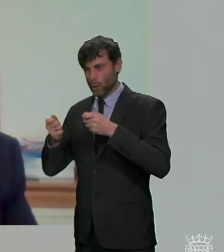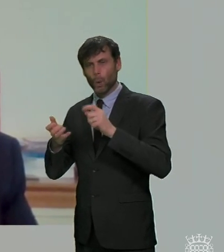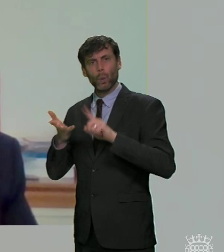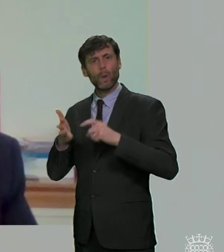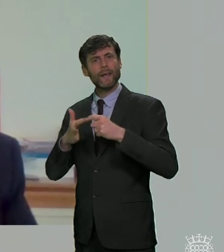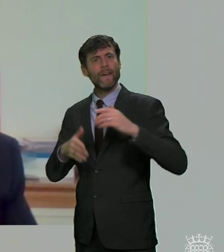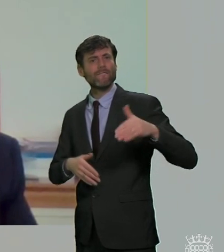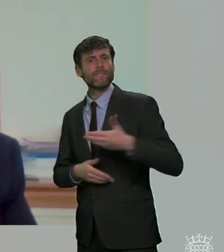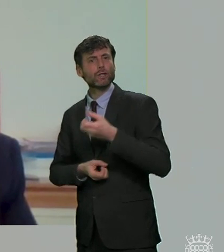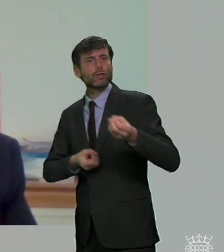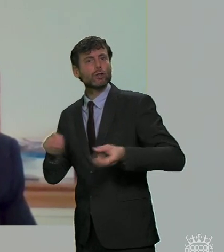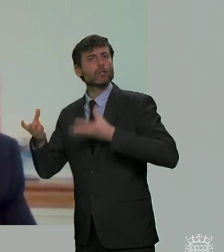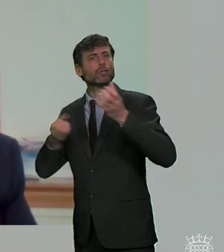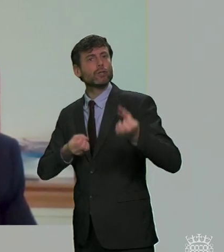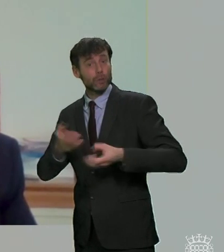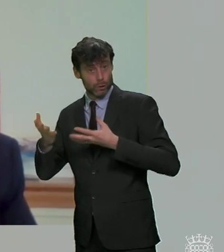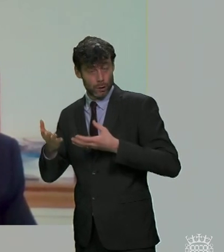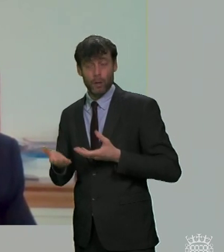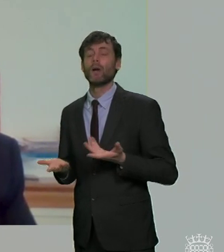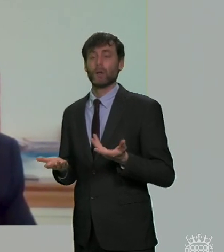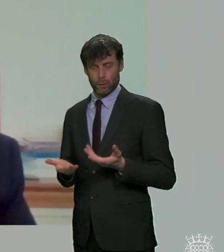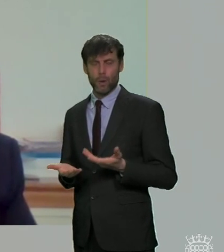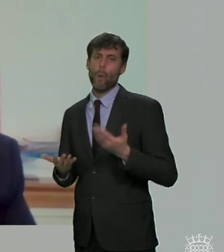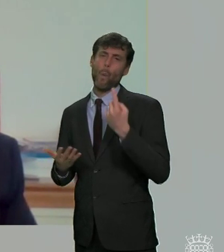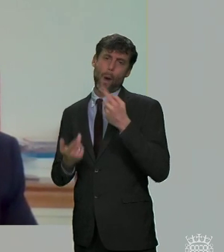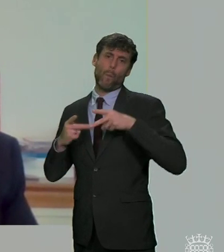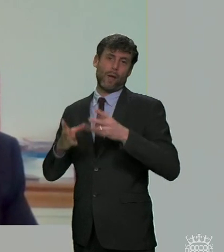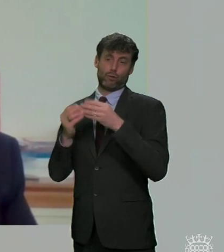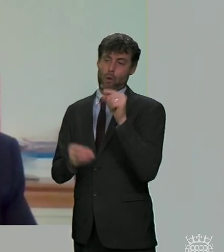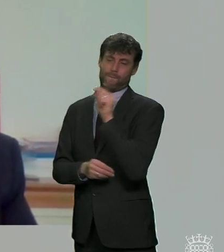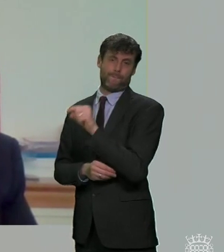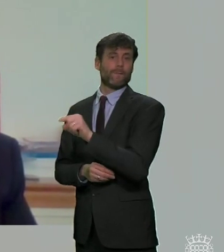Part of the answer is for UK consumers to buy British fish.